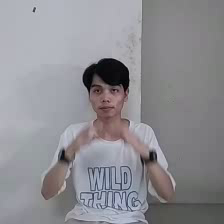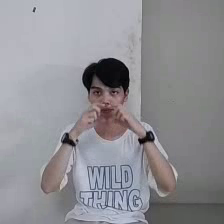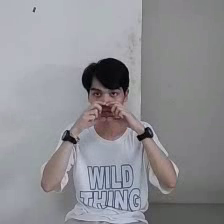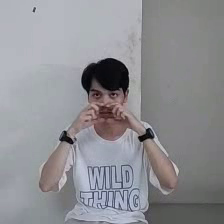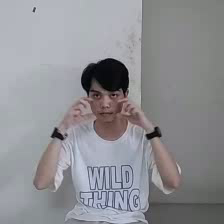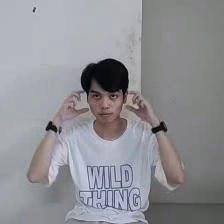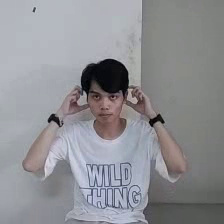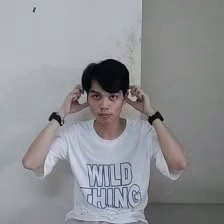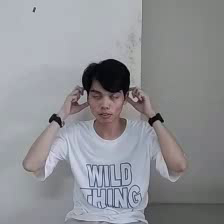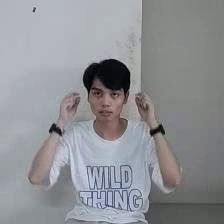Khẩu trang